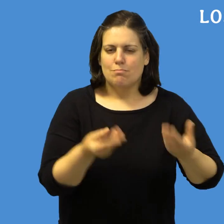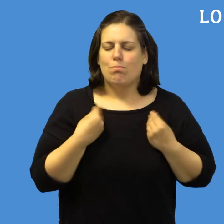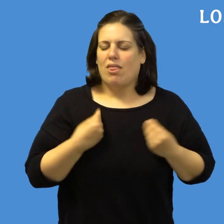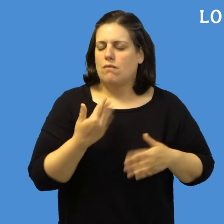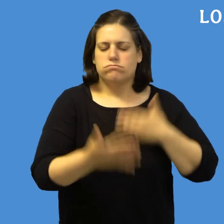vivir